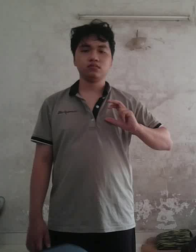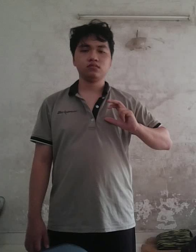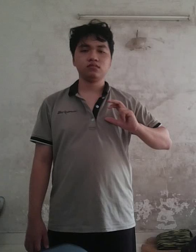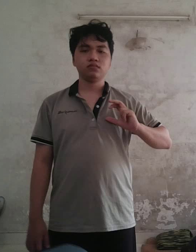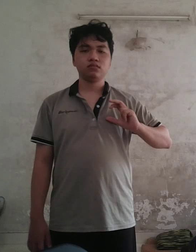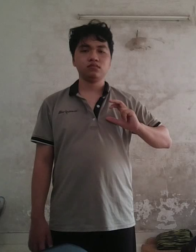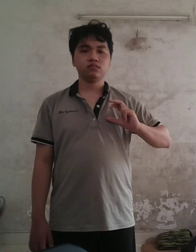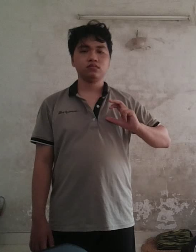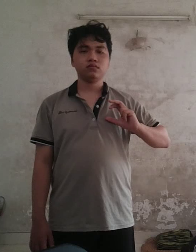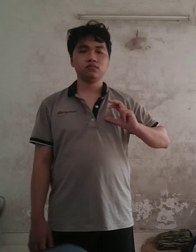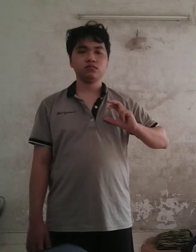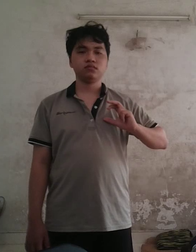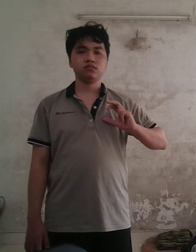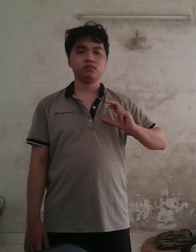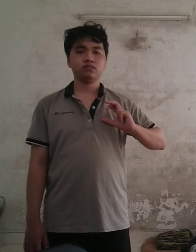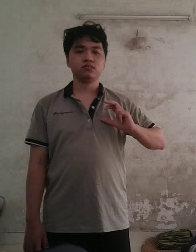giau co